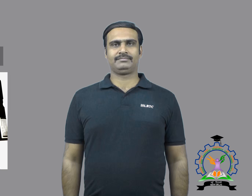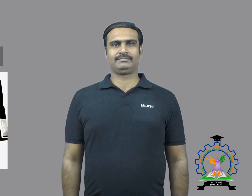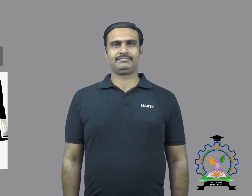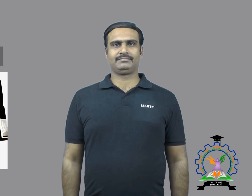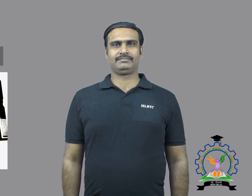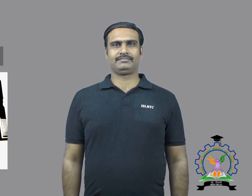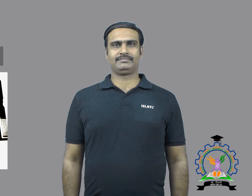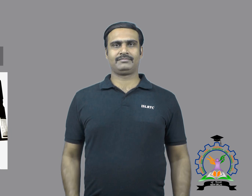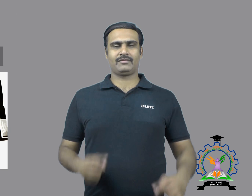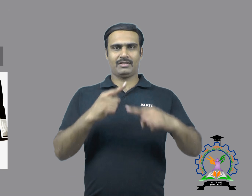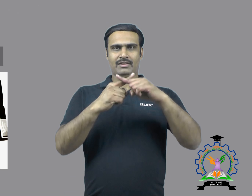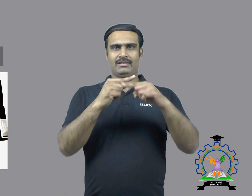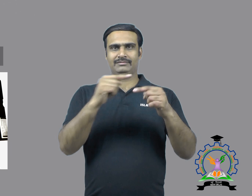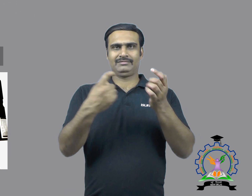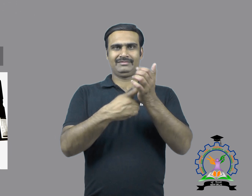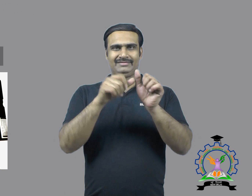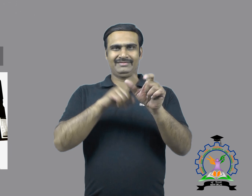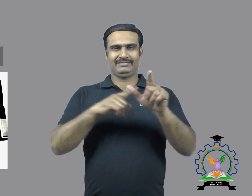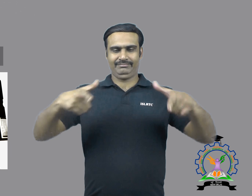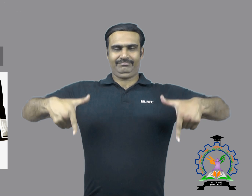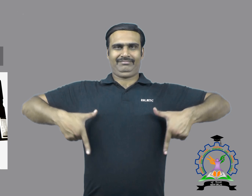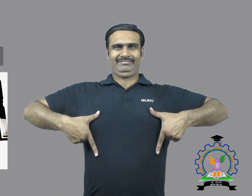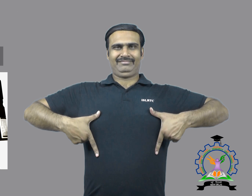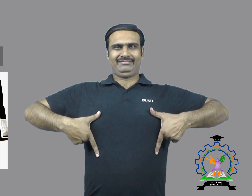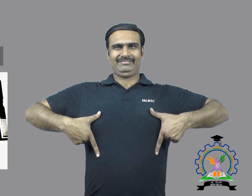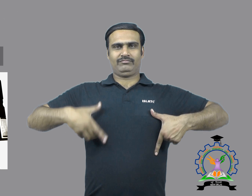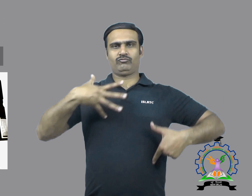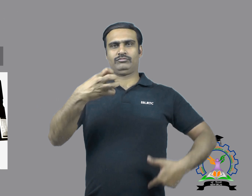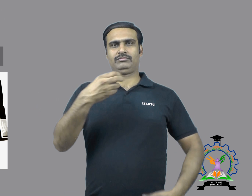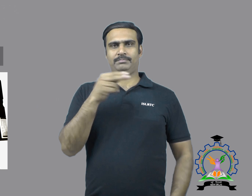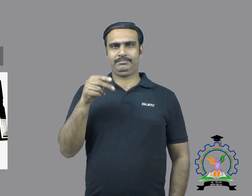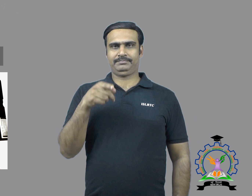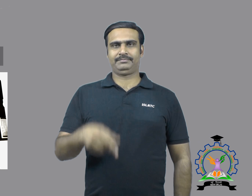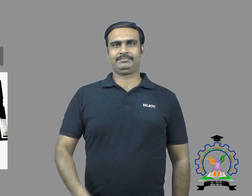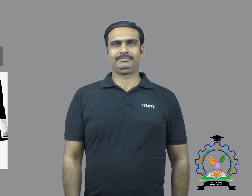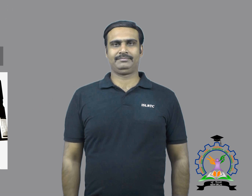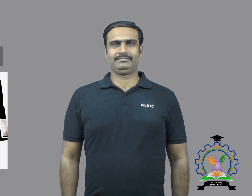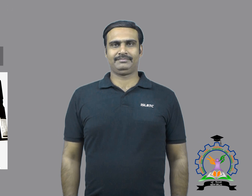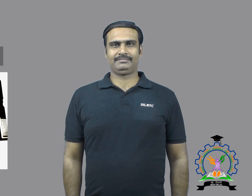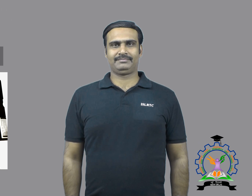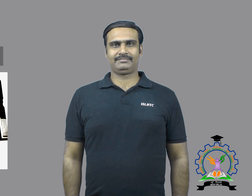X-Ray